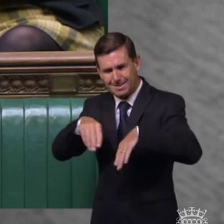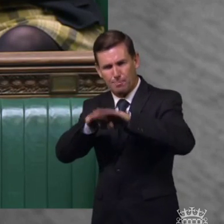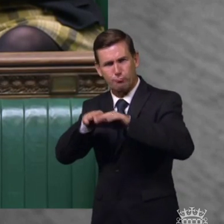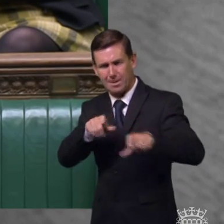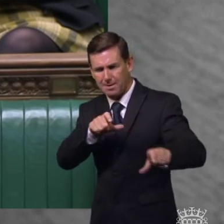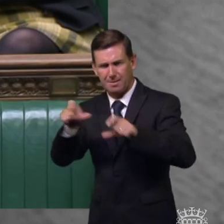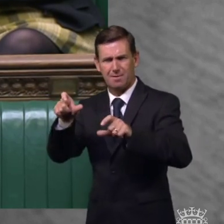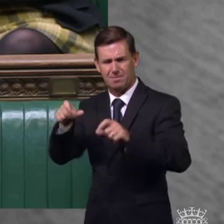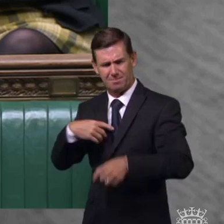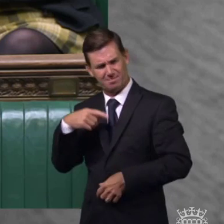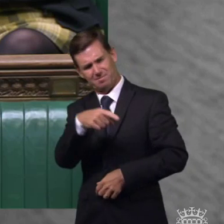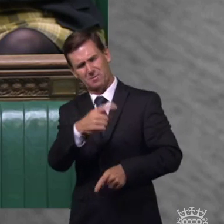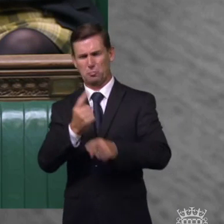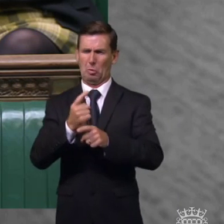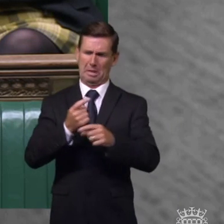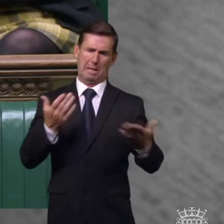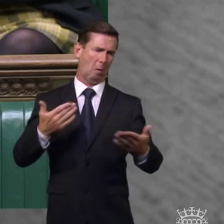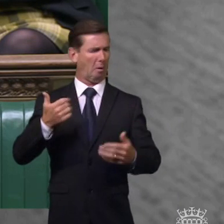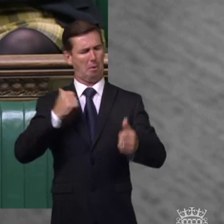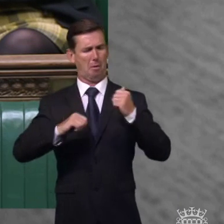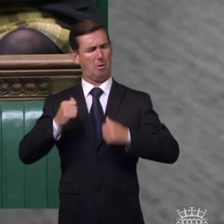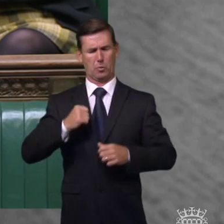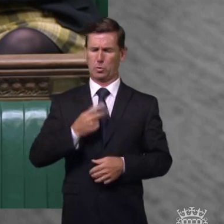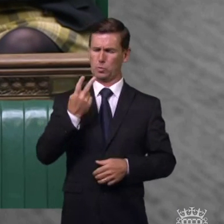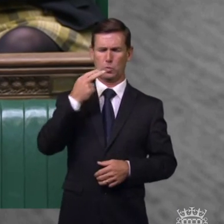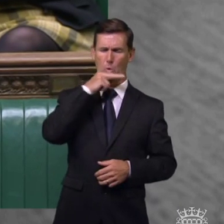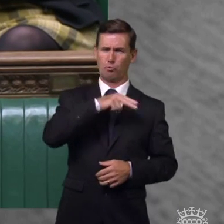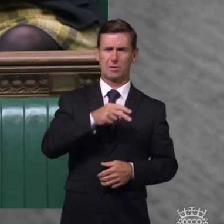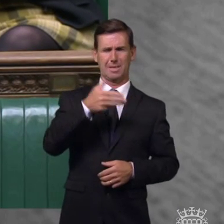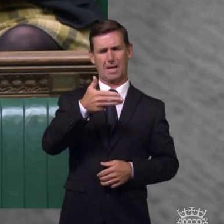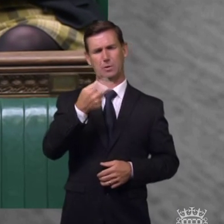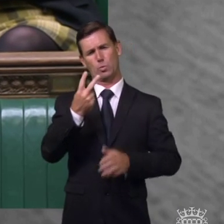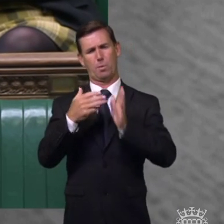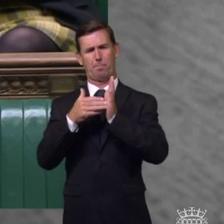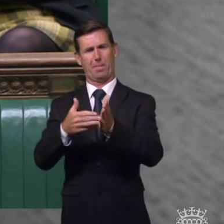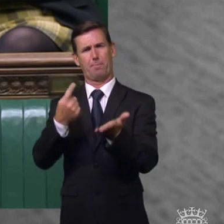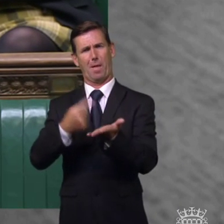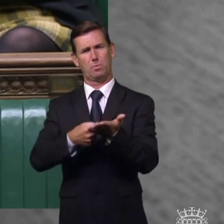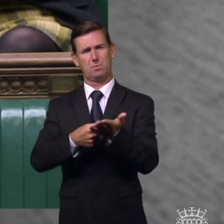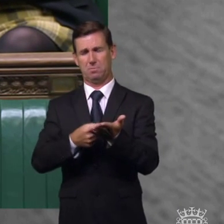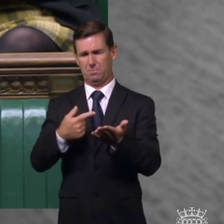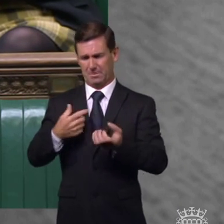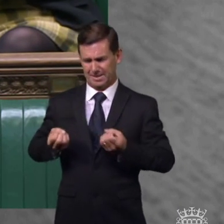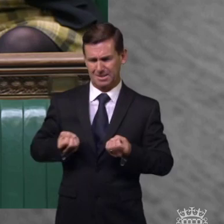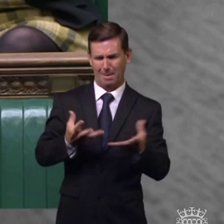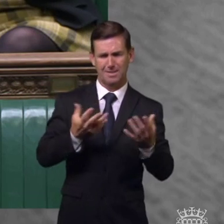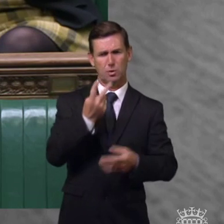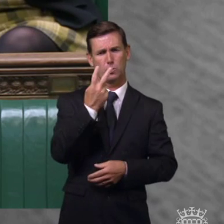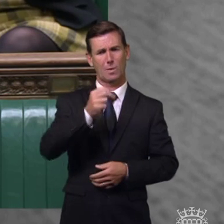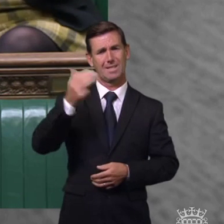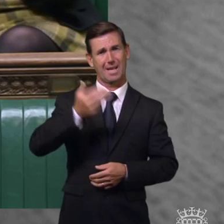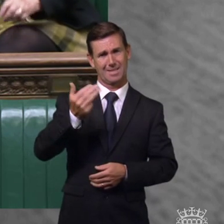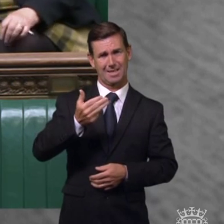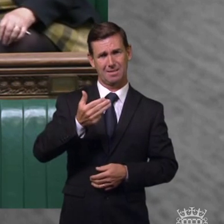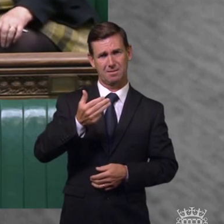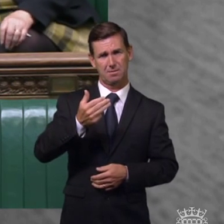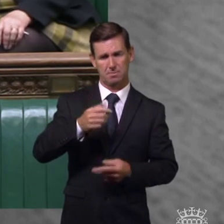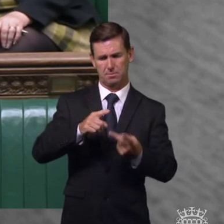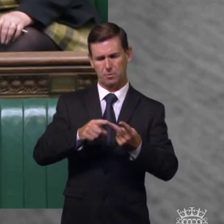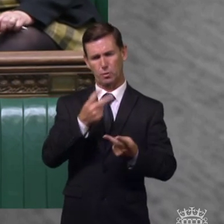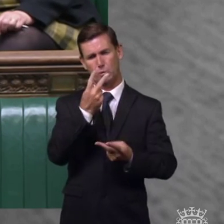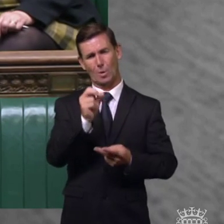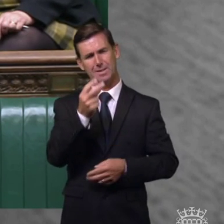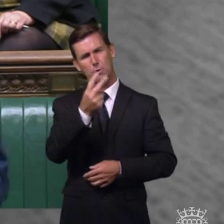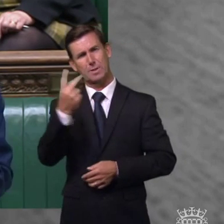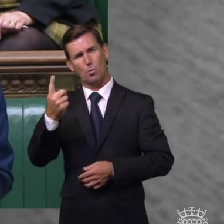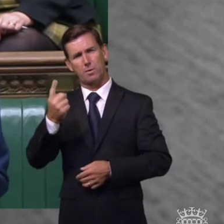He makes a great deal today of the money he is putting in, but £292 million was spent in Afghanistan in 2019, and £155 million in 2021.